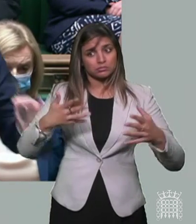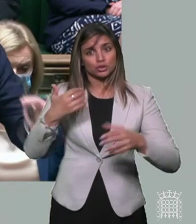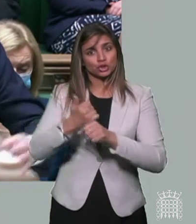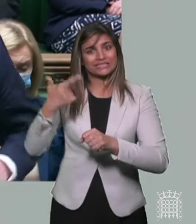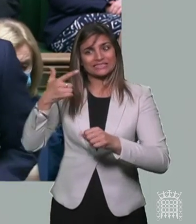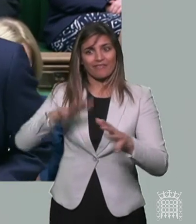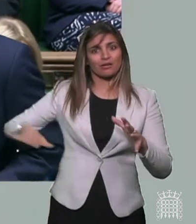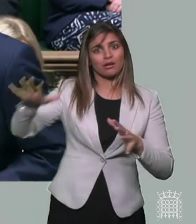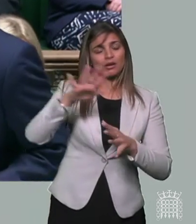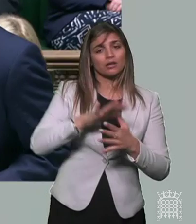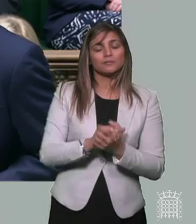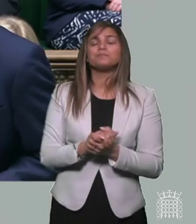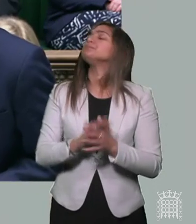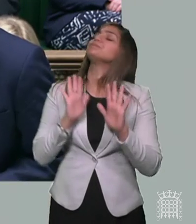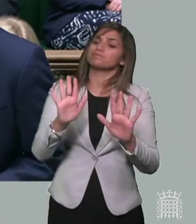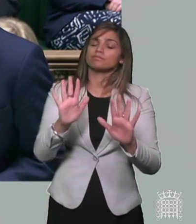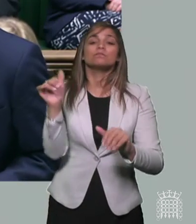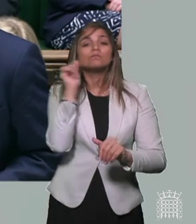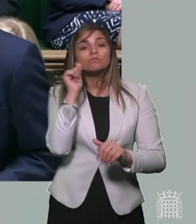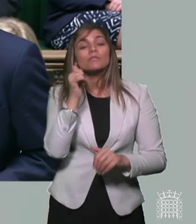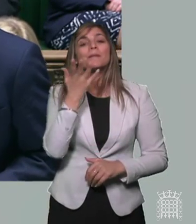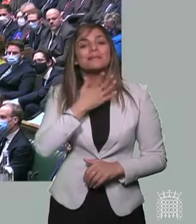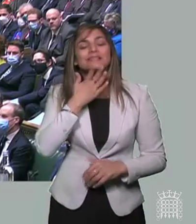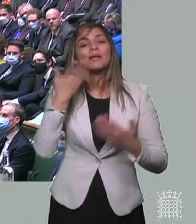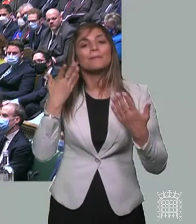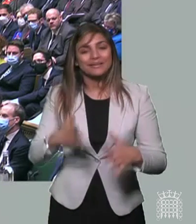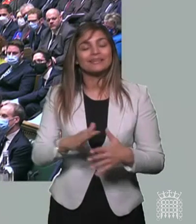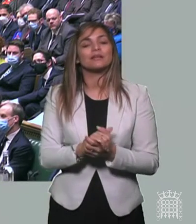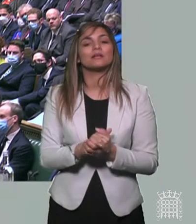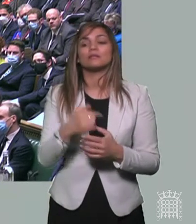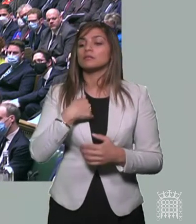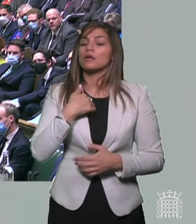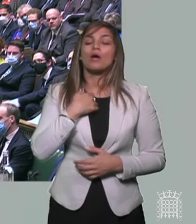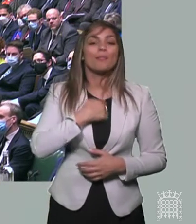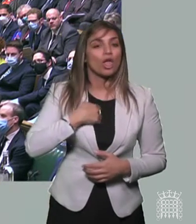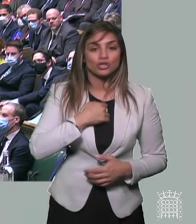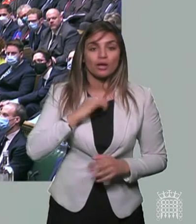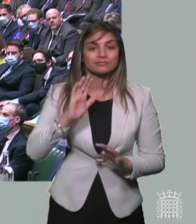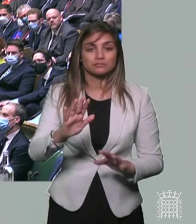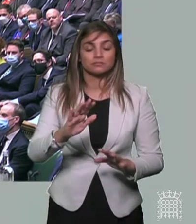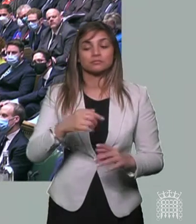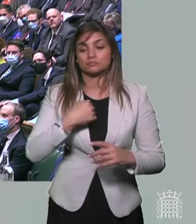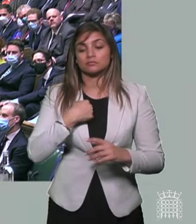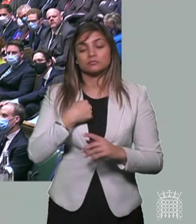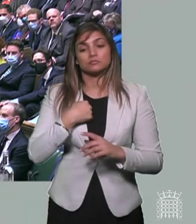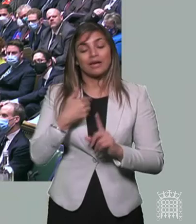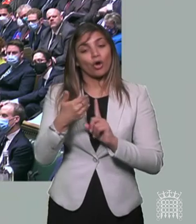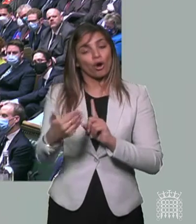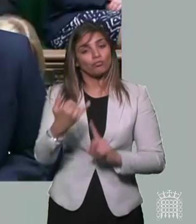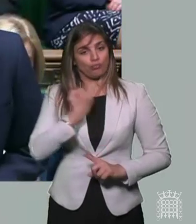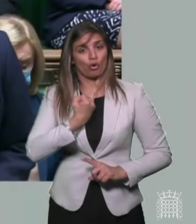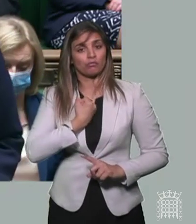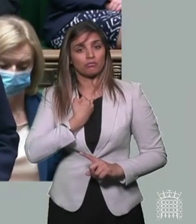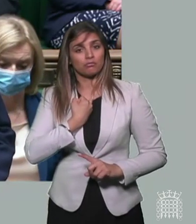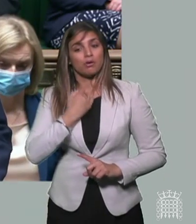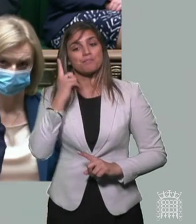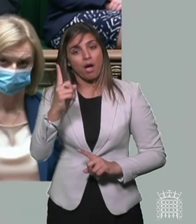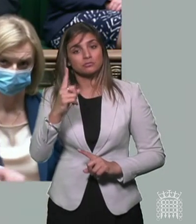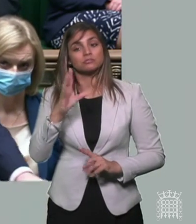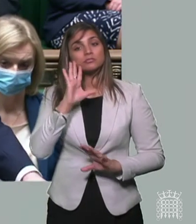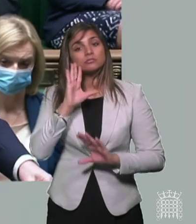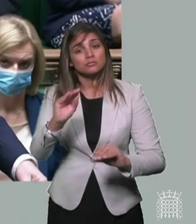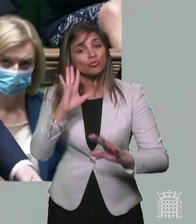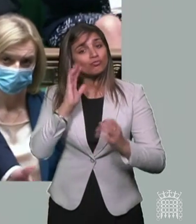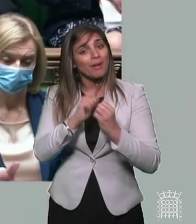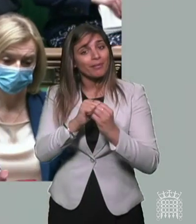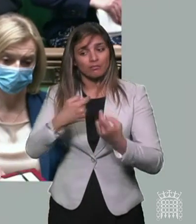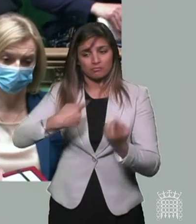Whatever the mistakes that have been made on my watch, for which I apologise and which I fully acknowledge, that is the work that has been going on in No.